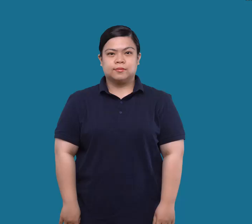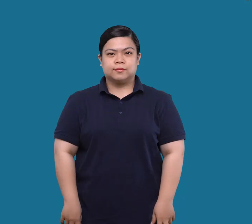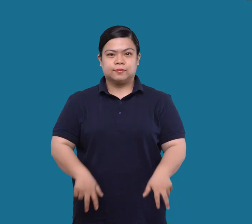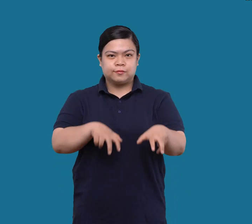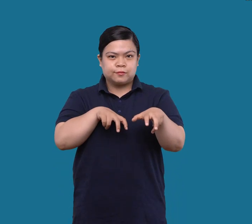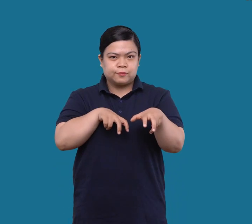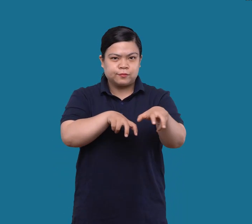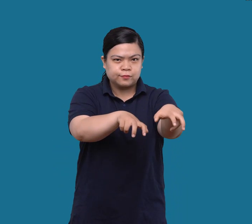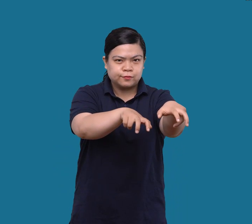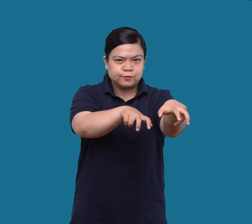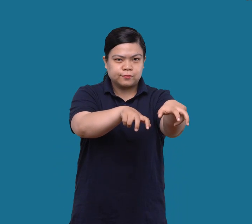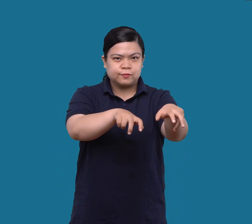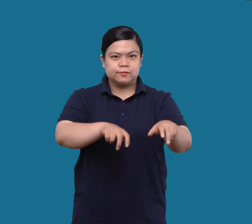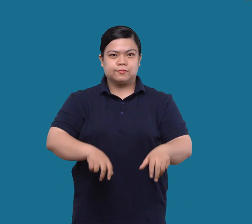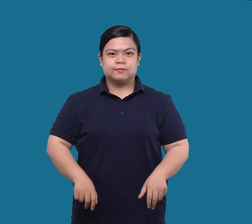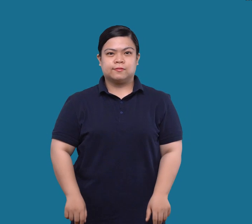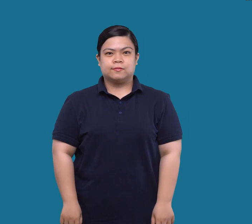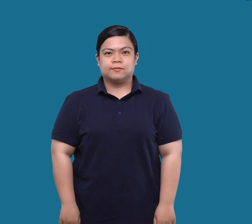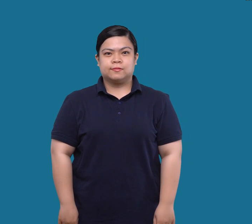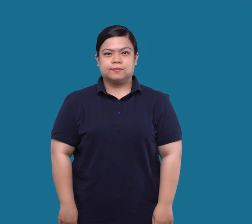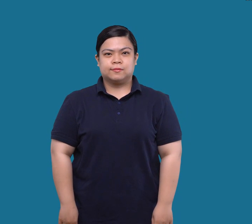chạy (động vật)